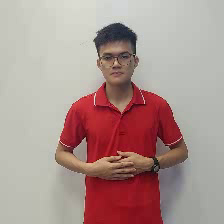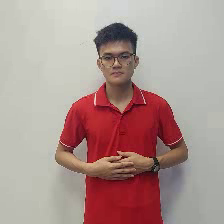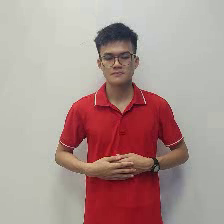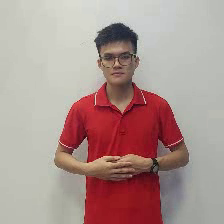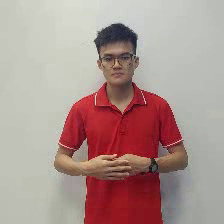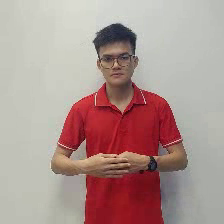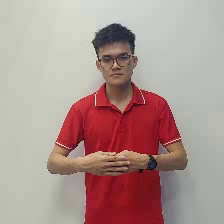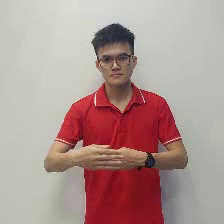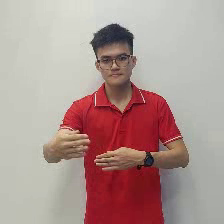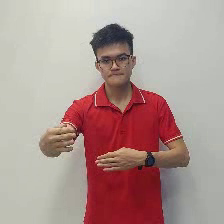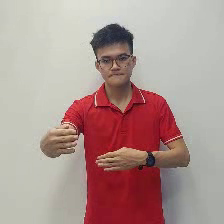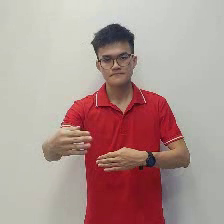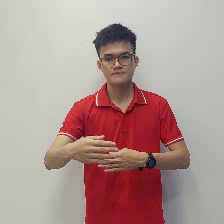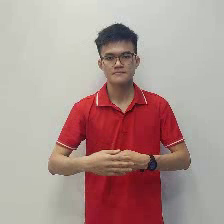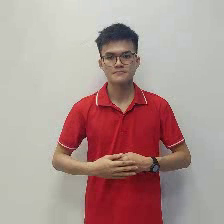Xa